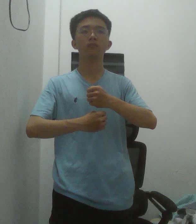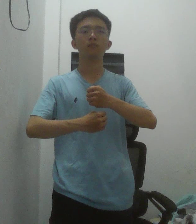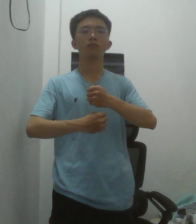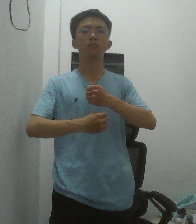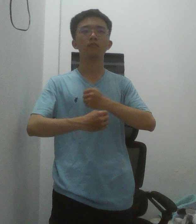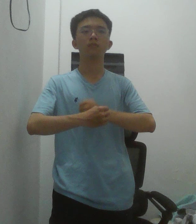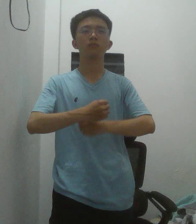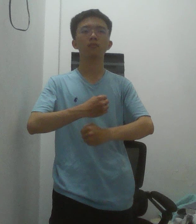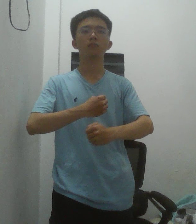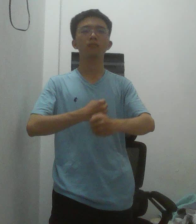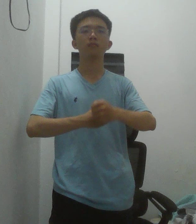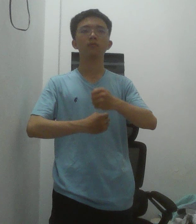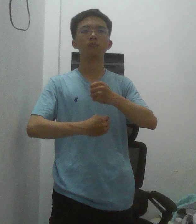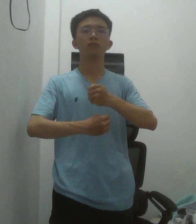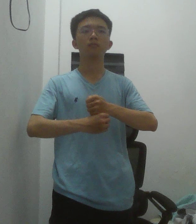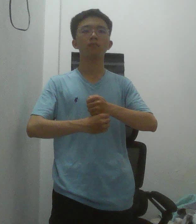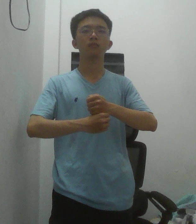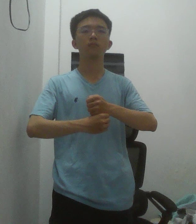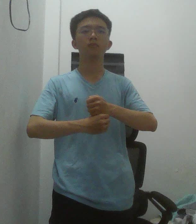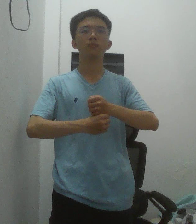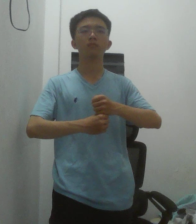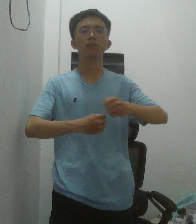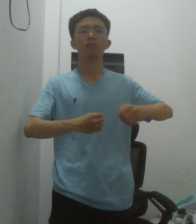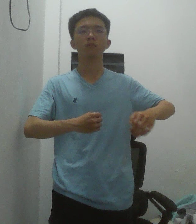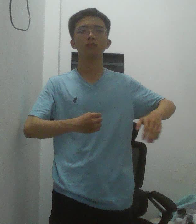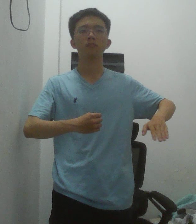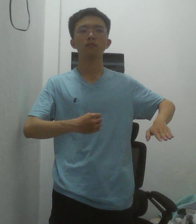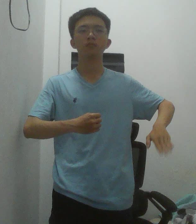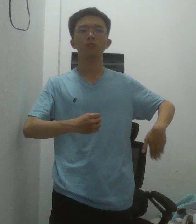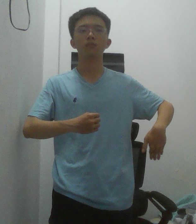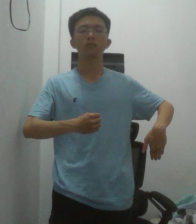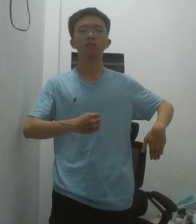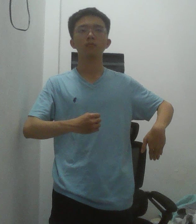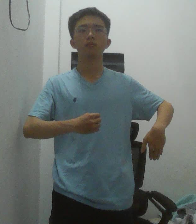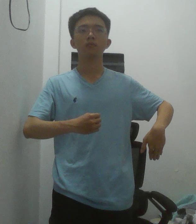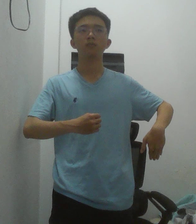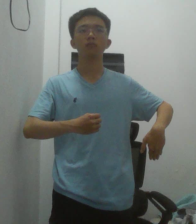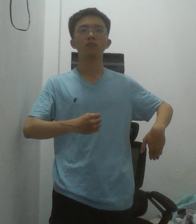nam sau